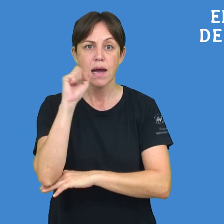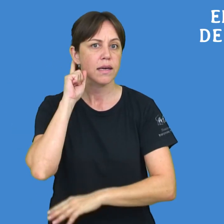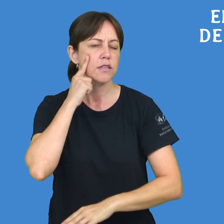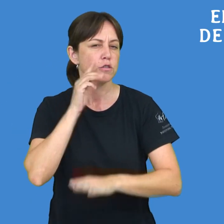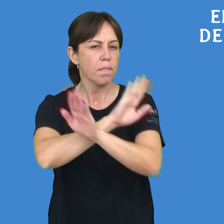descubrir